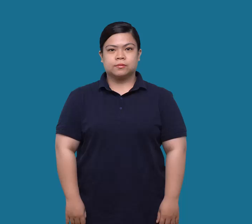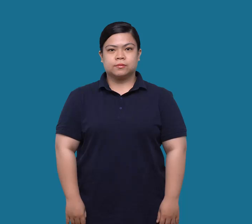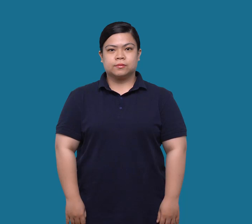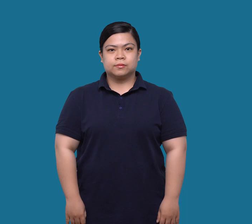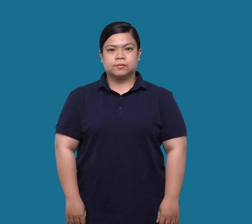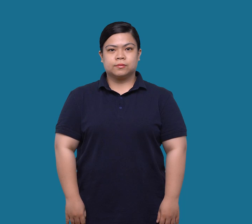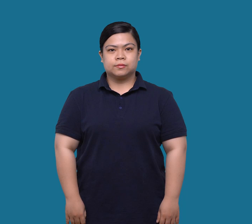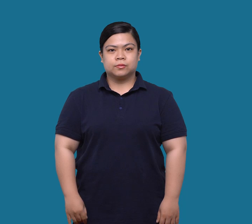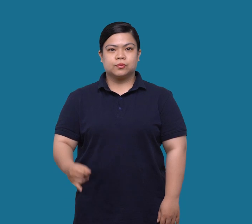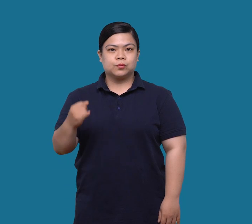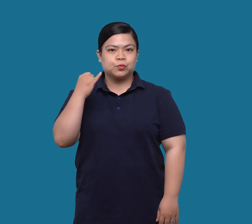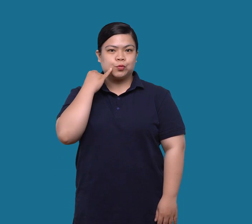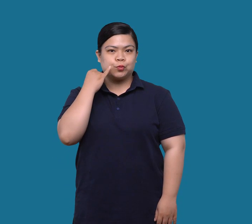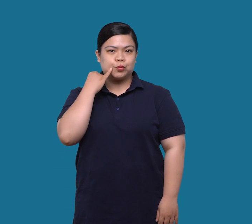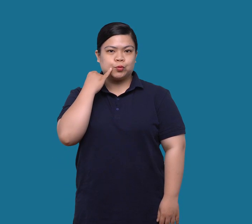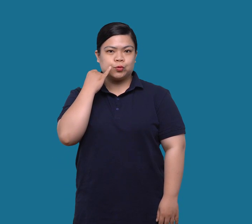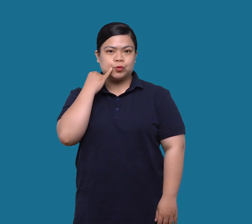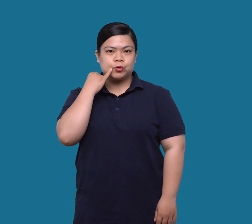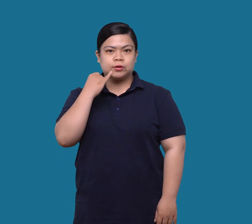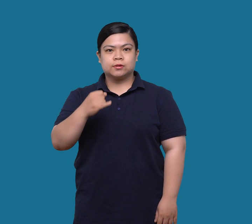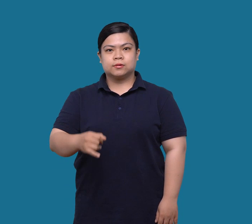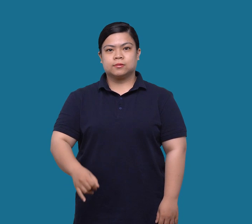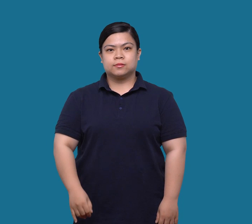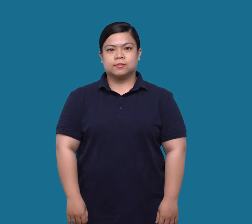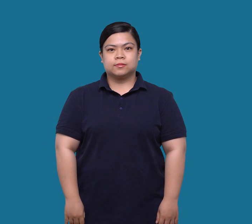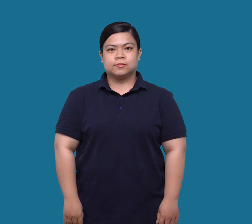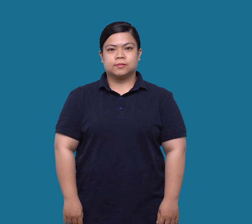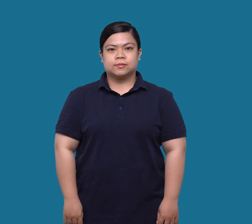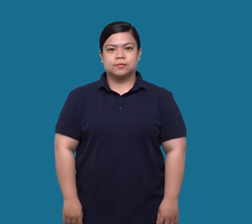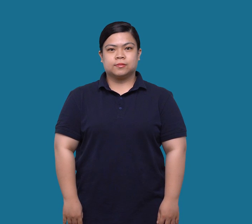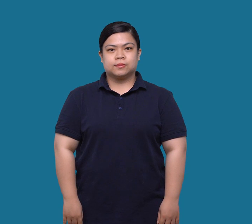muối